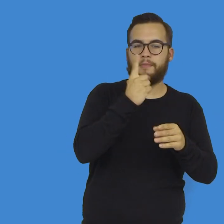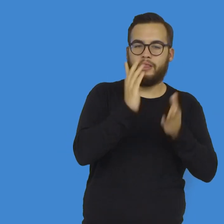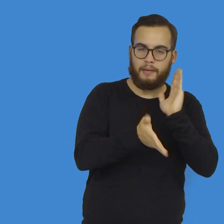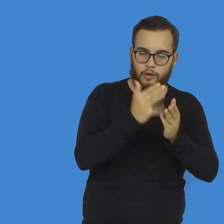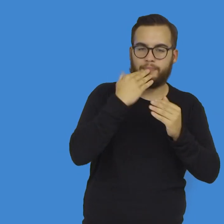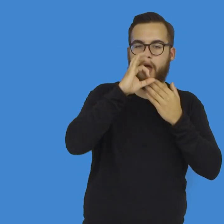terapia